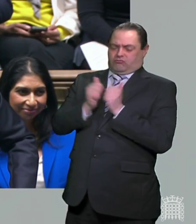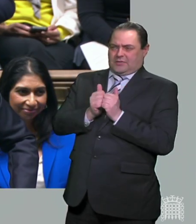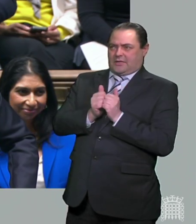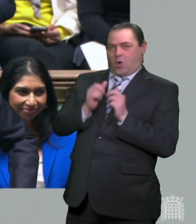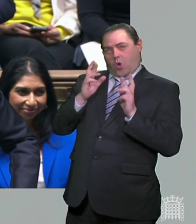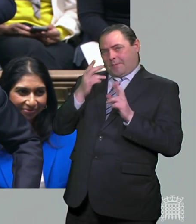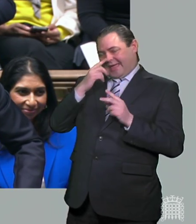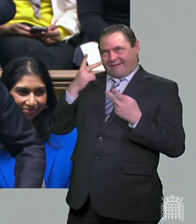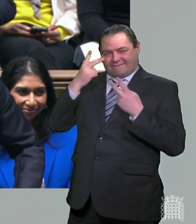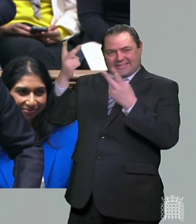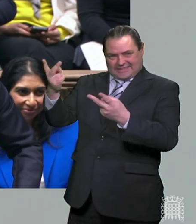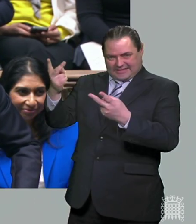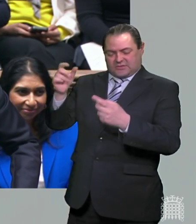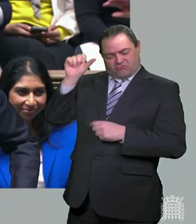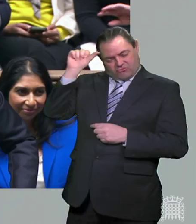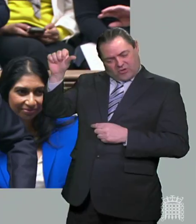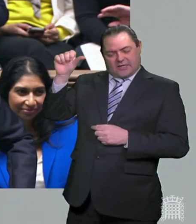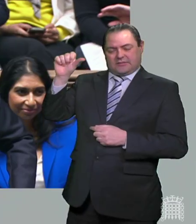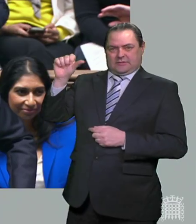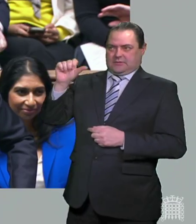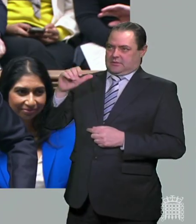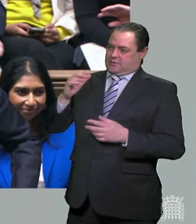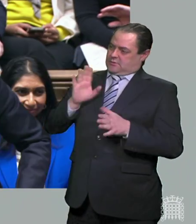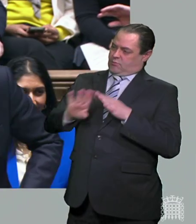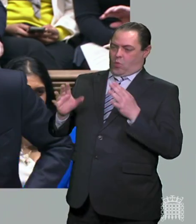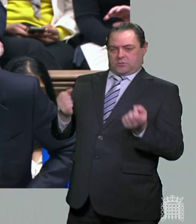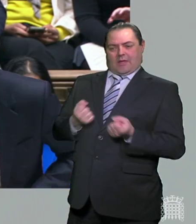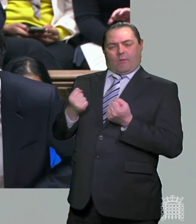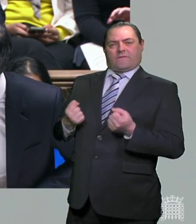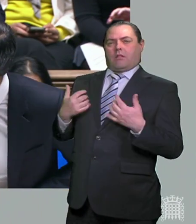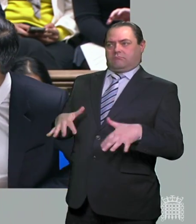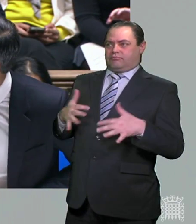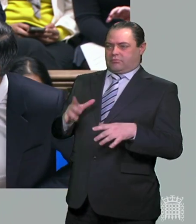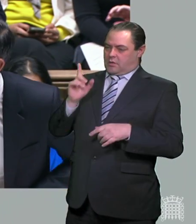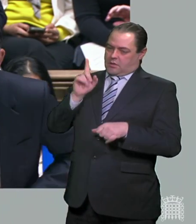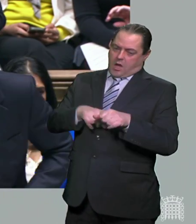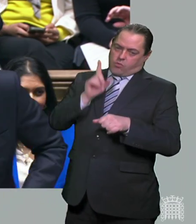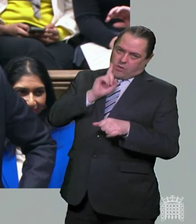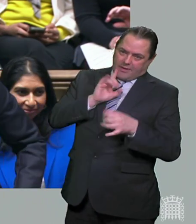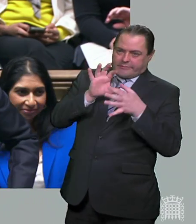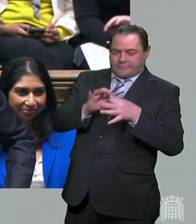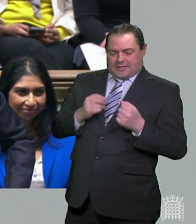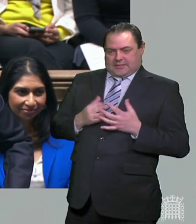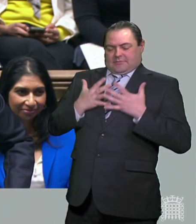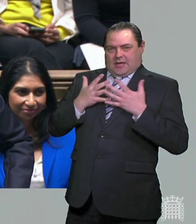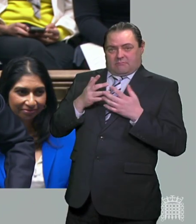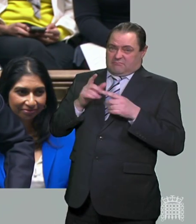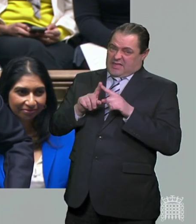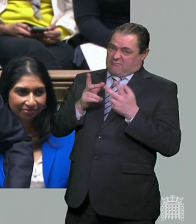I hope that I will be able to come to visit her. She is right about the power of sport to both engage young women and inspire others.